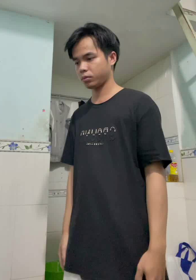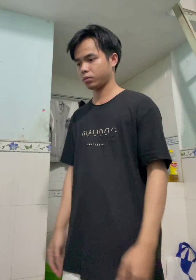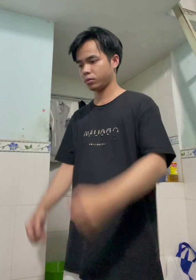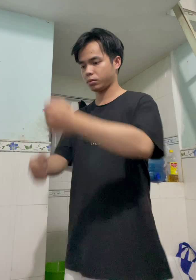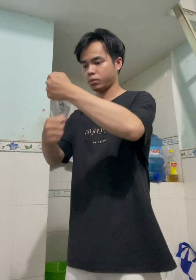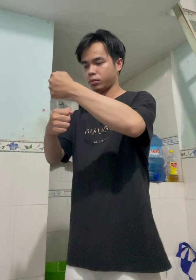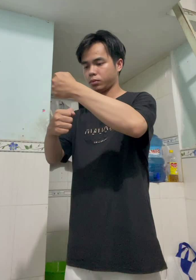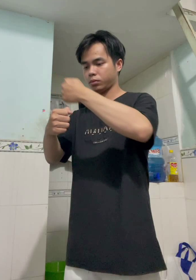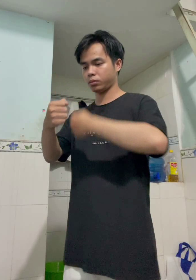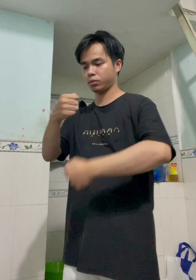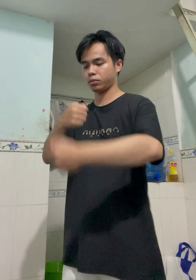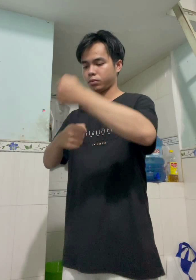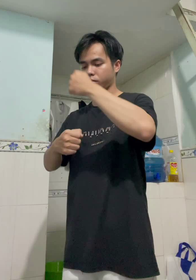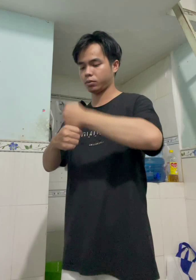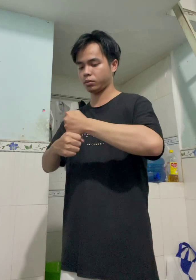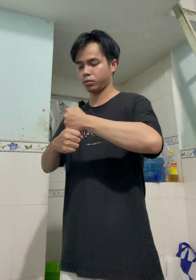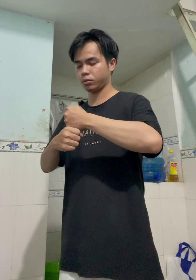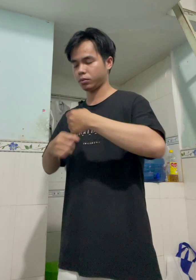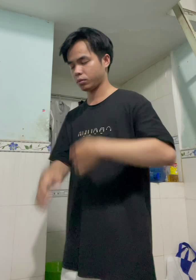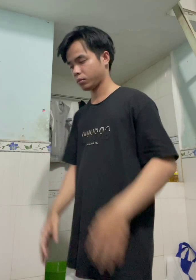nam